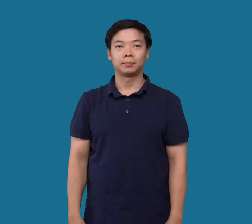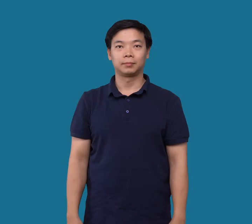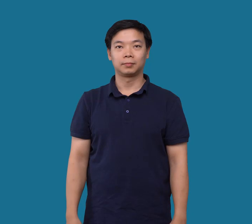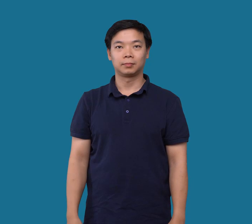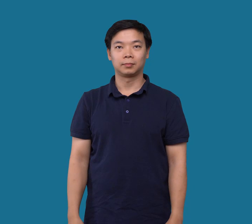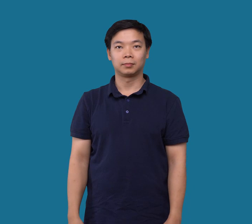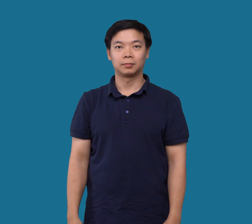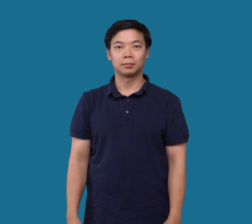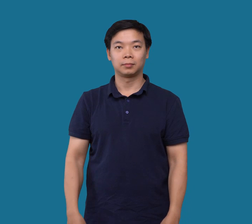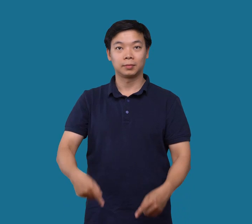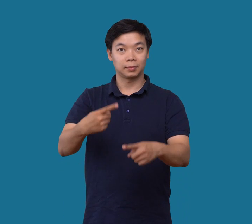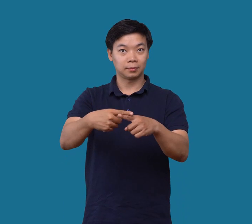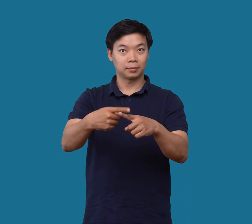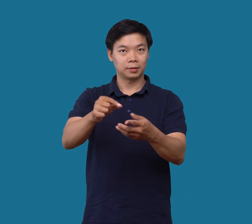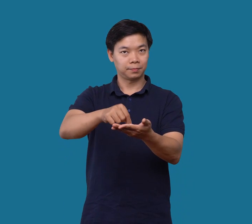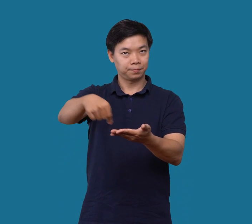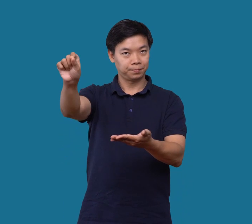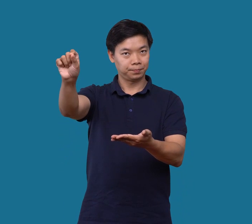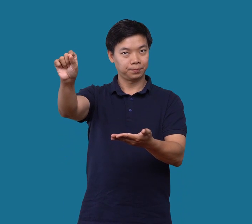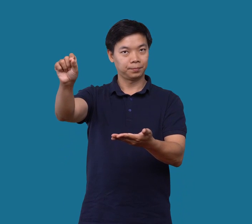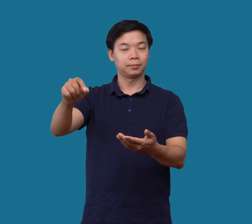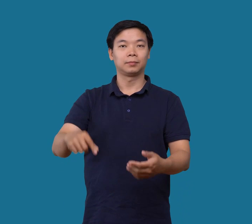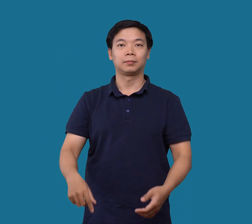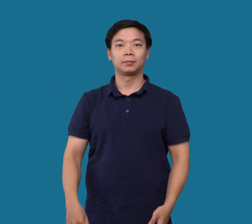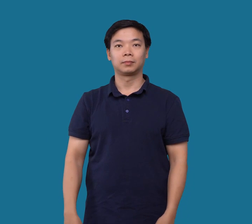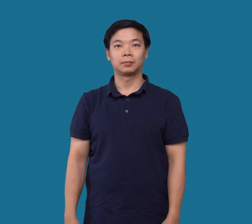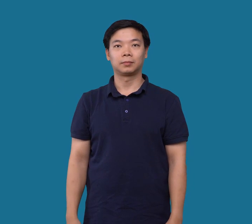kí tên